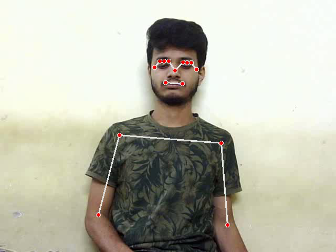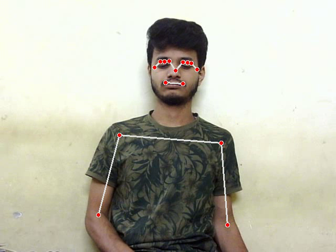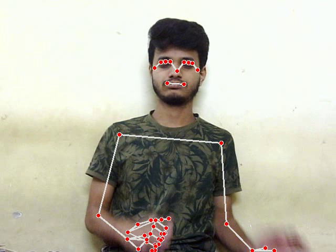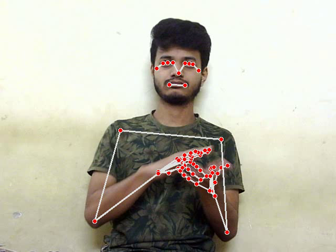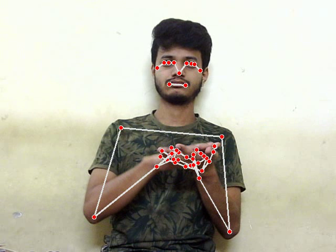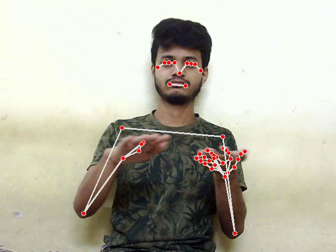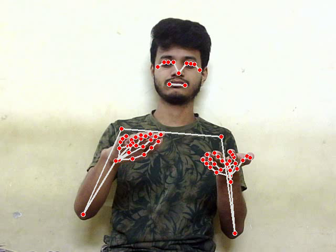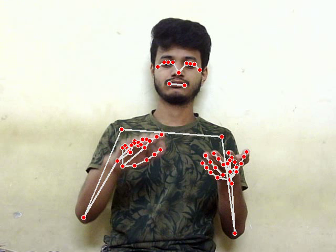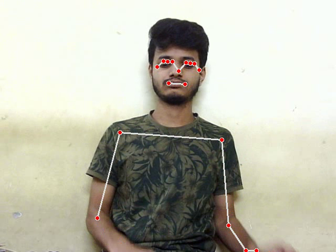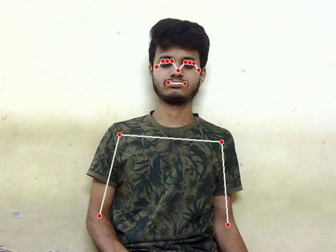nice